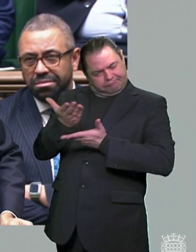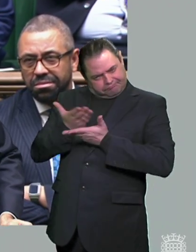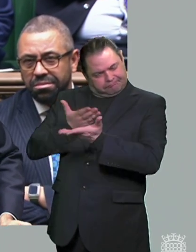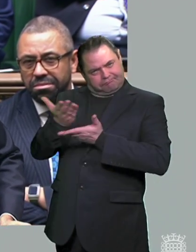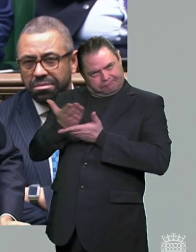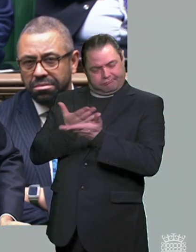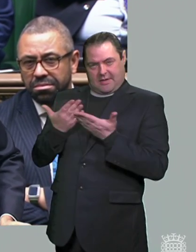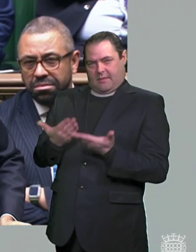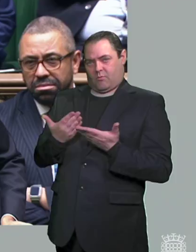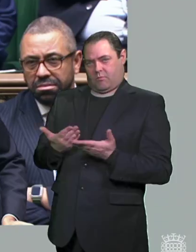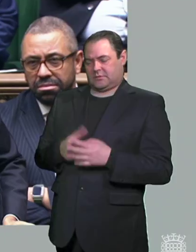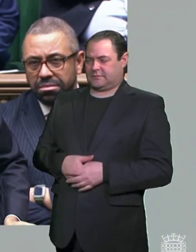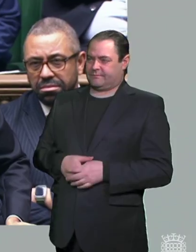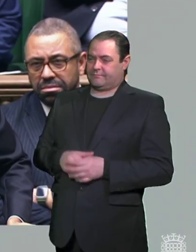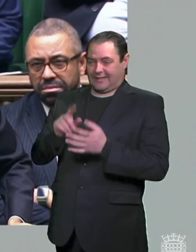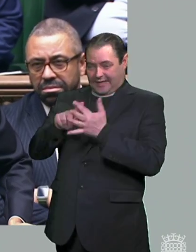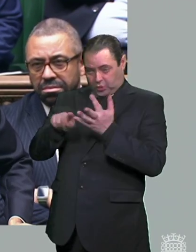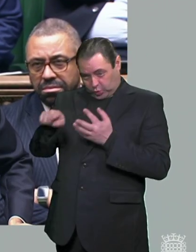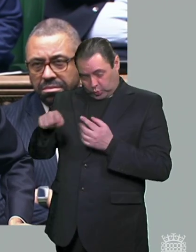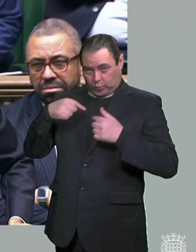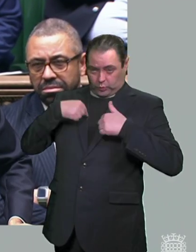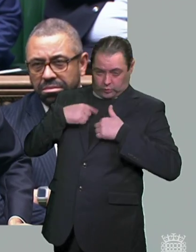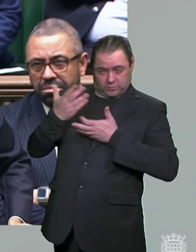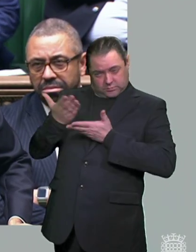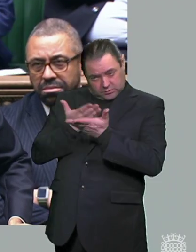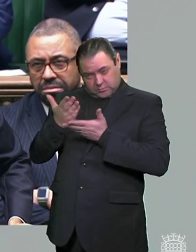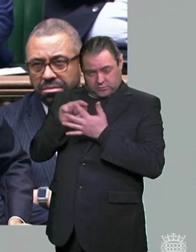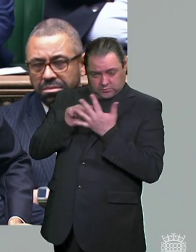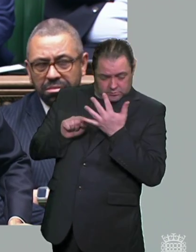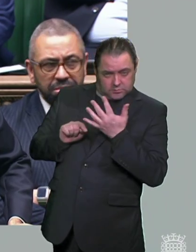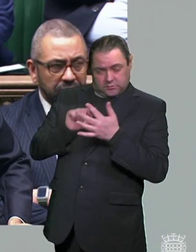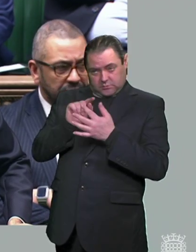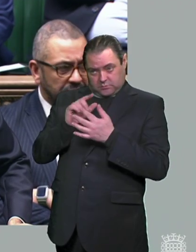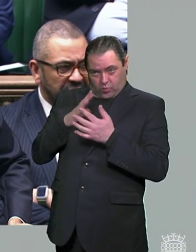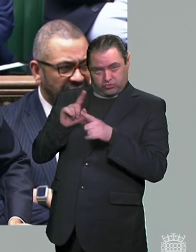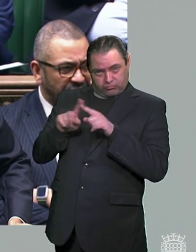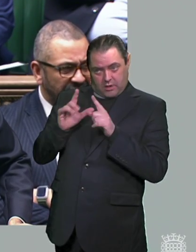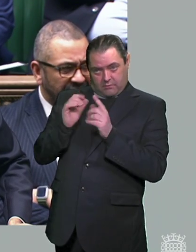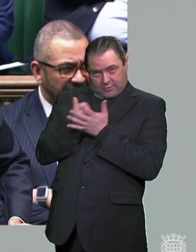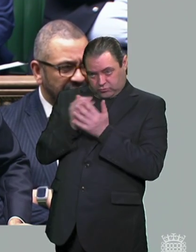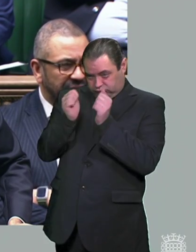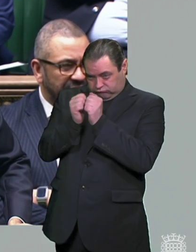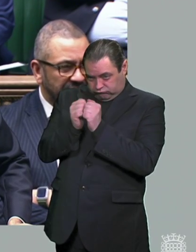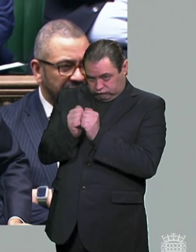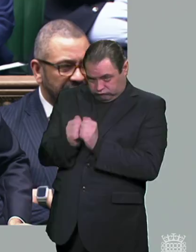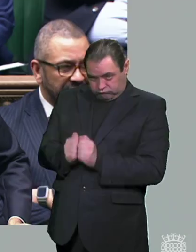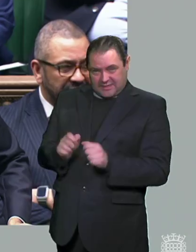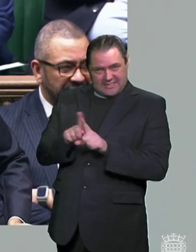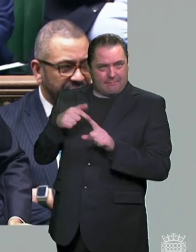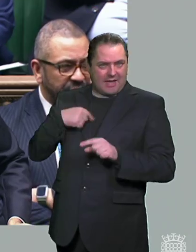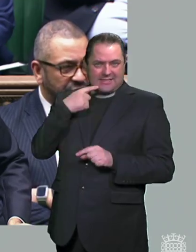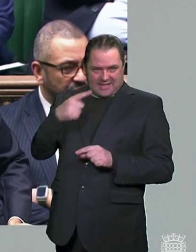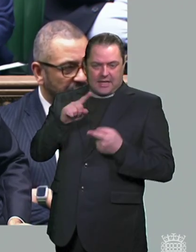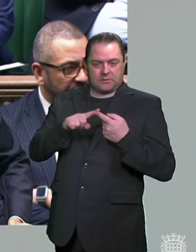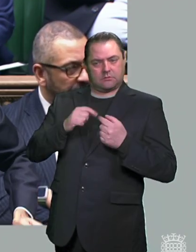We are still in intensive discussions with the European Union to ensure that we can find an agreement that meets the tests that I set.